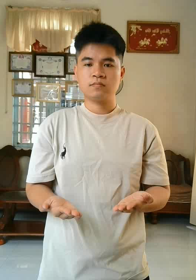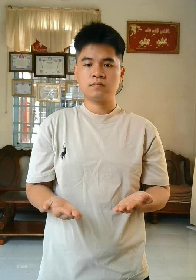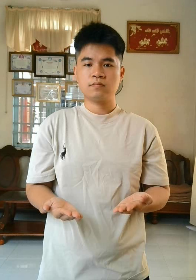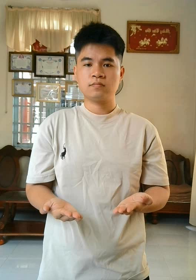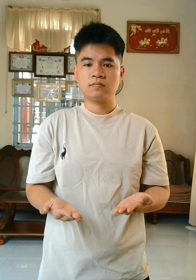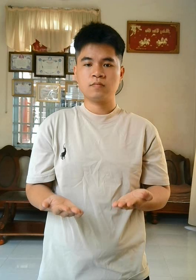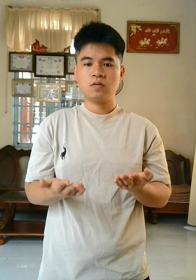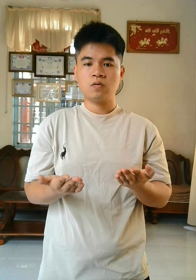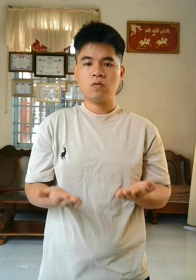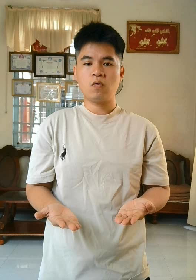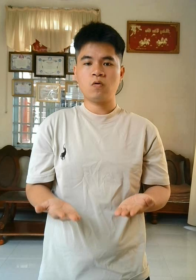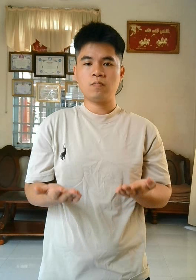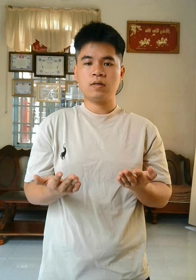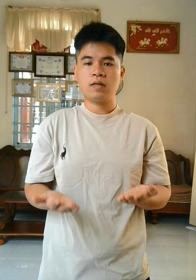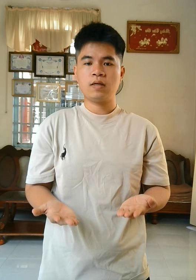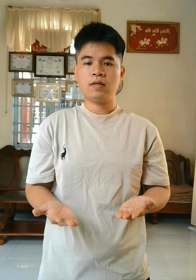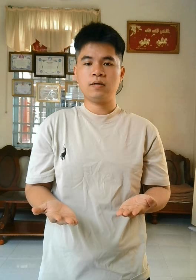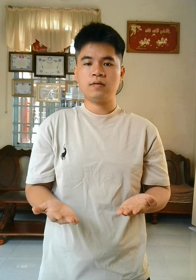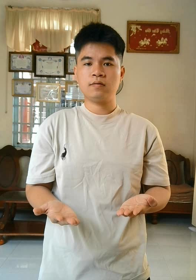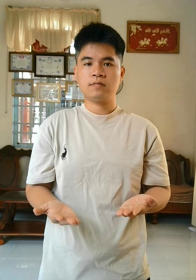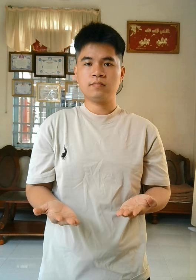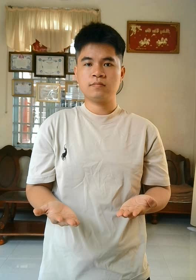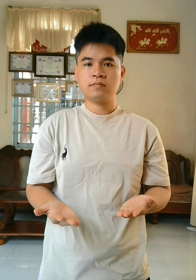hom nay